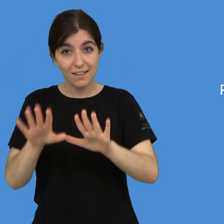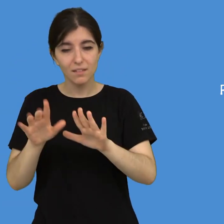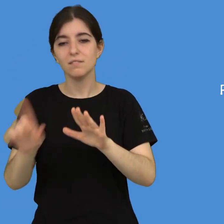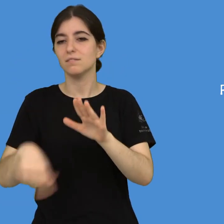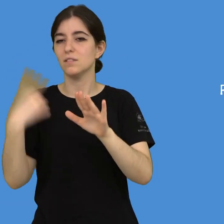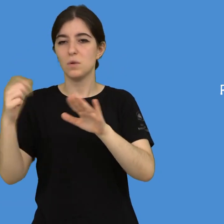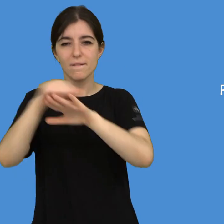despues